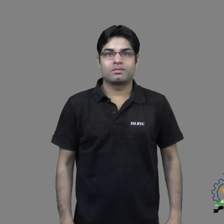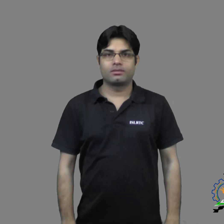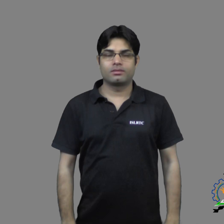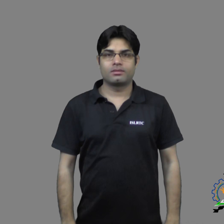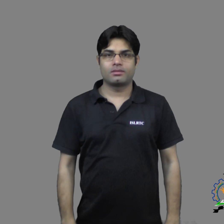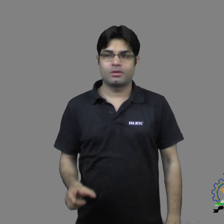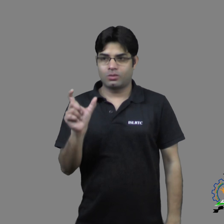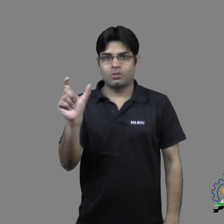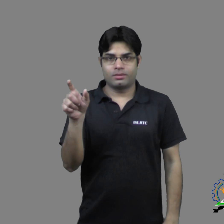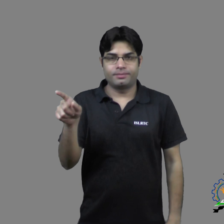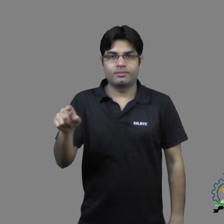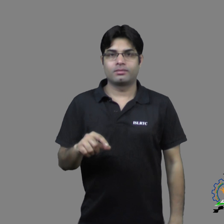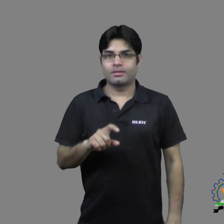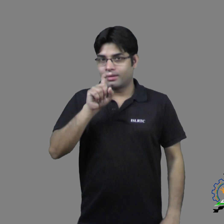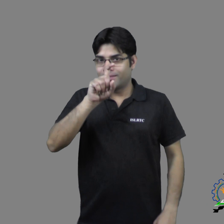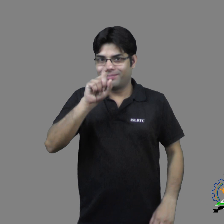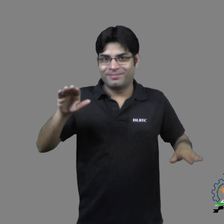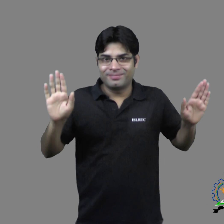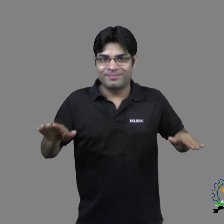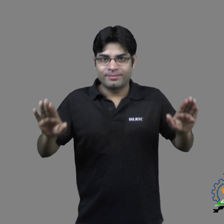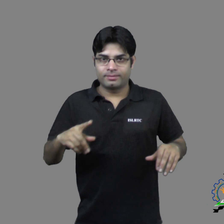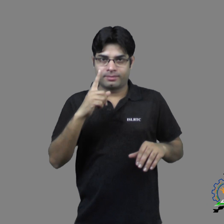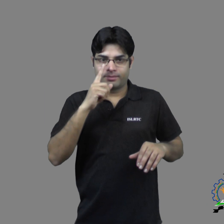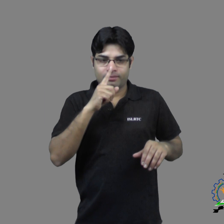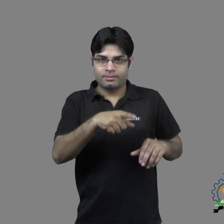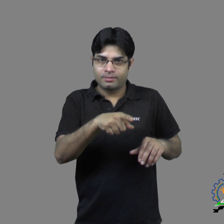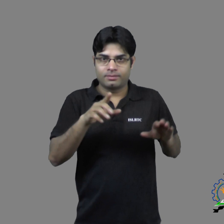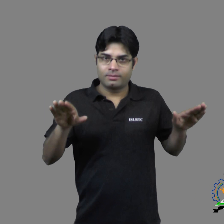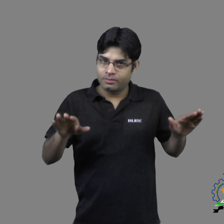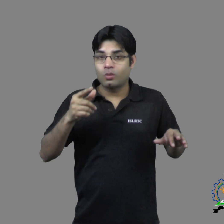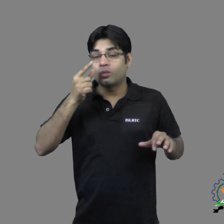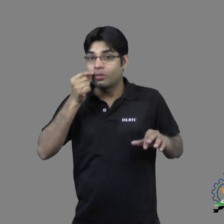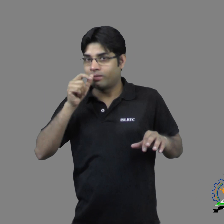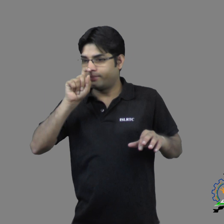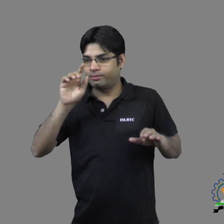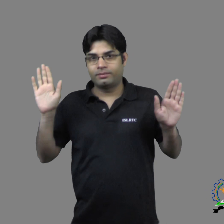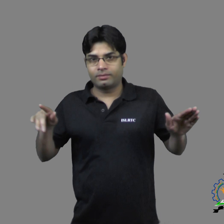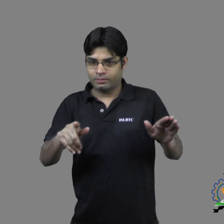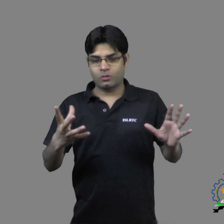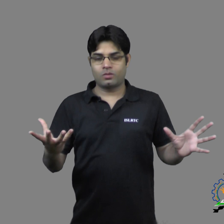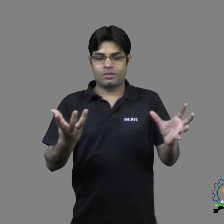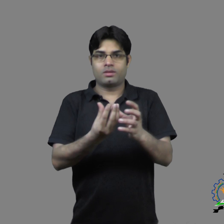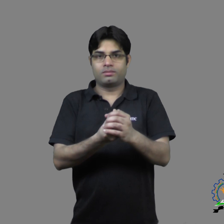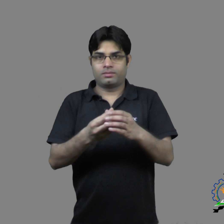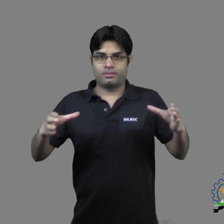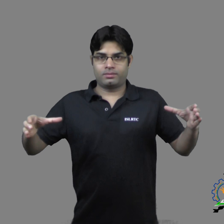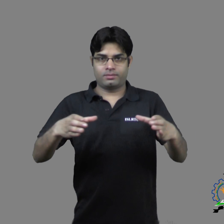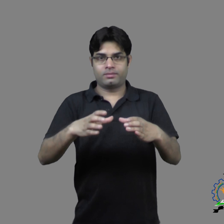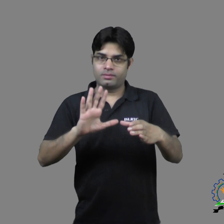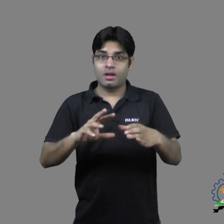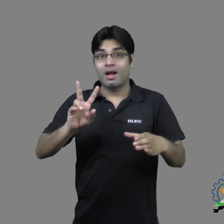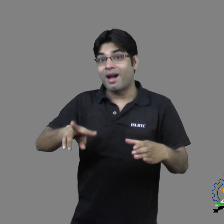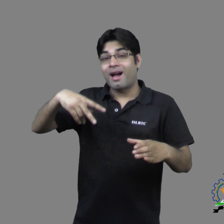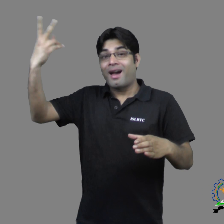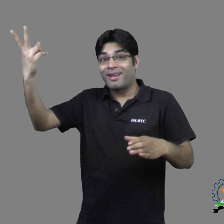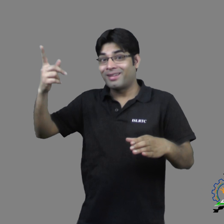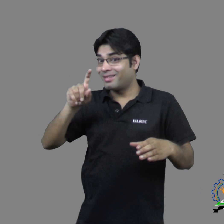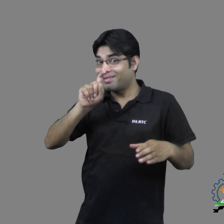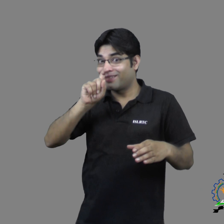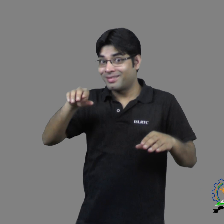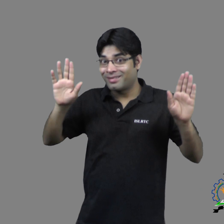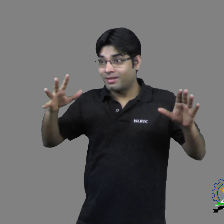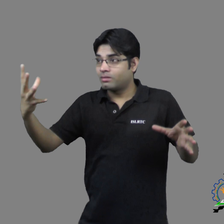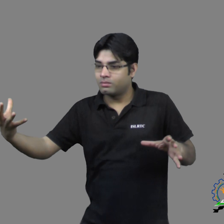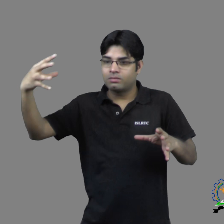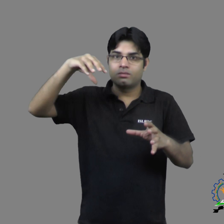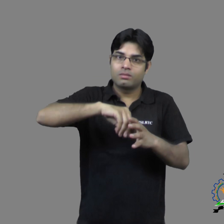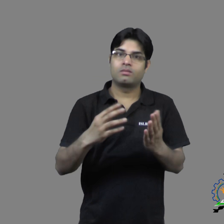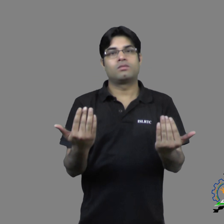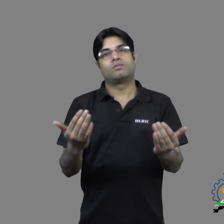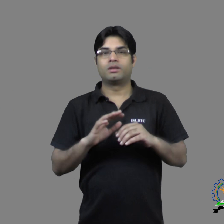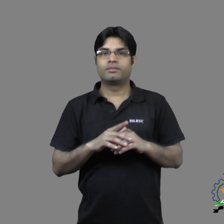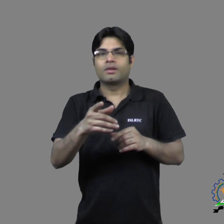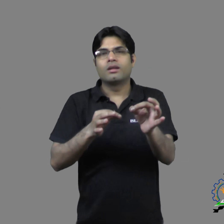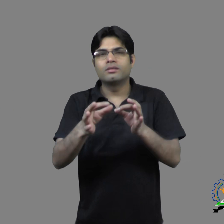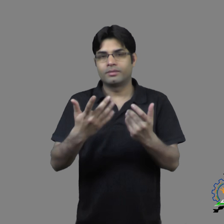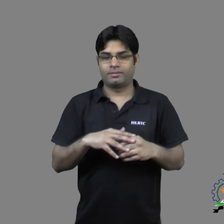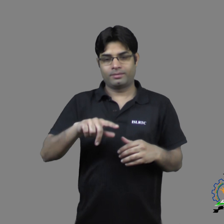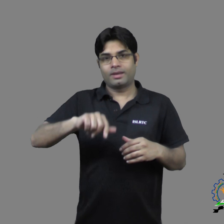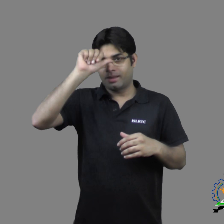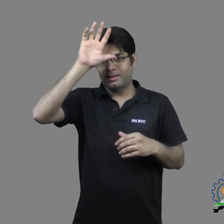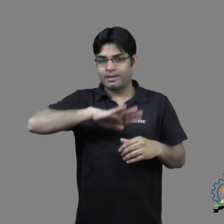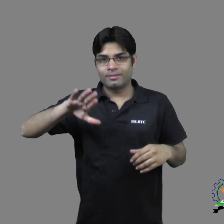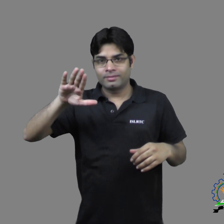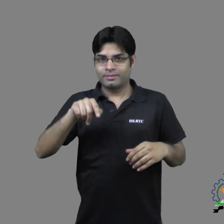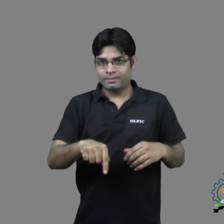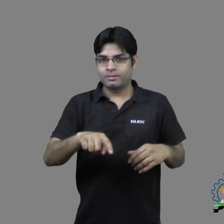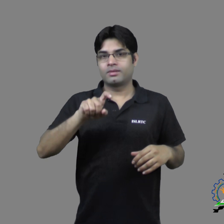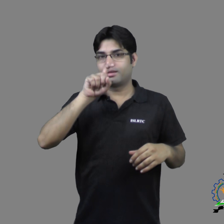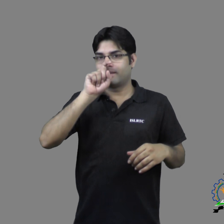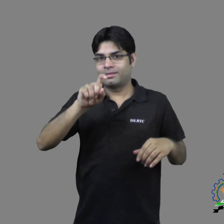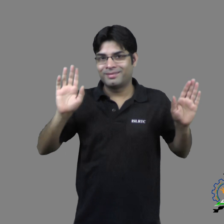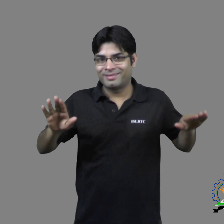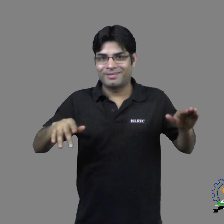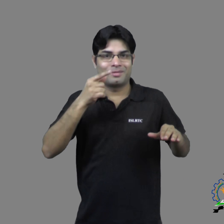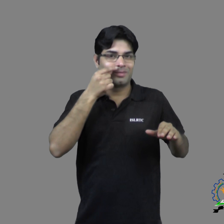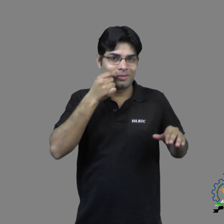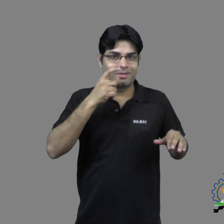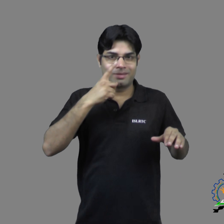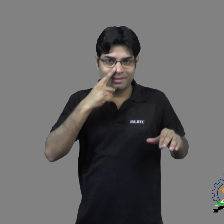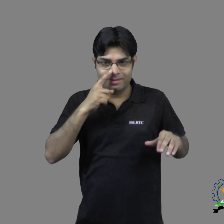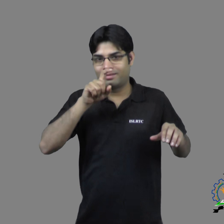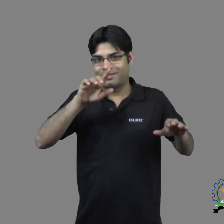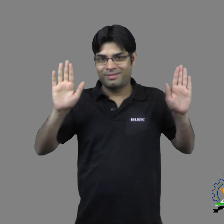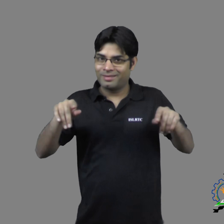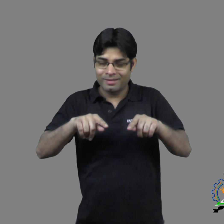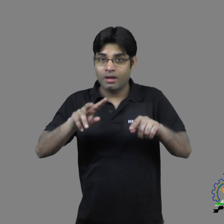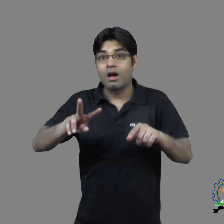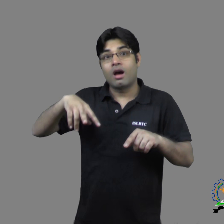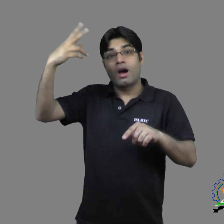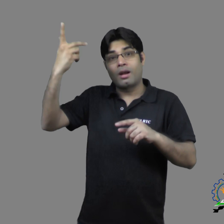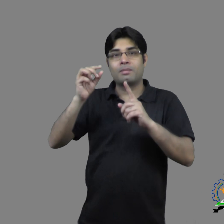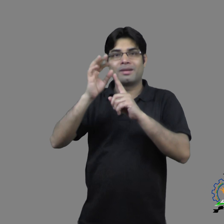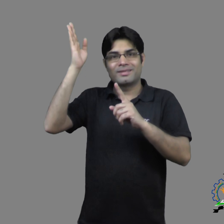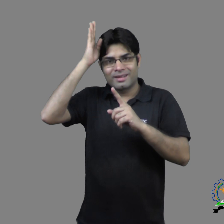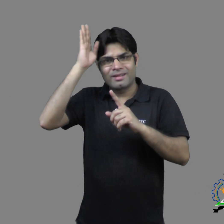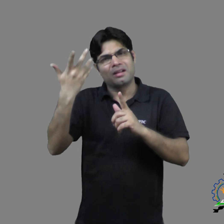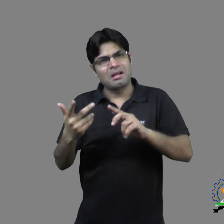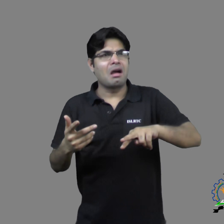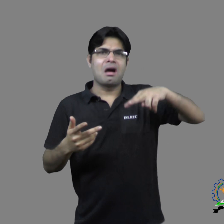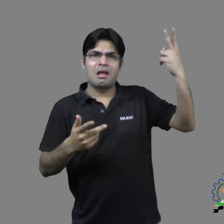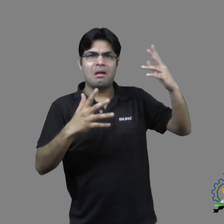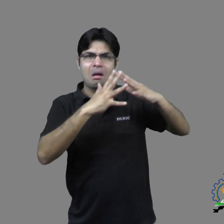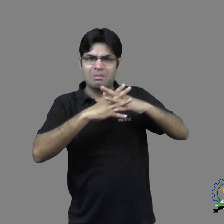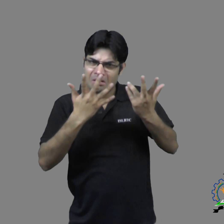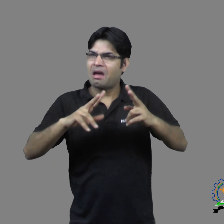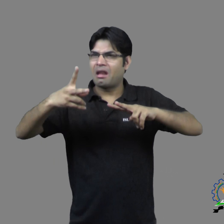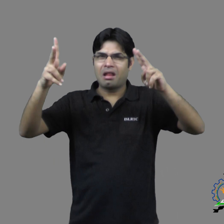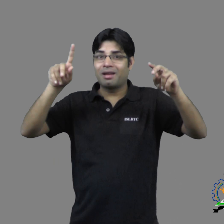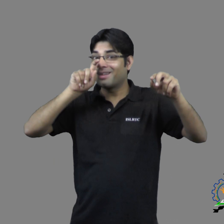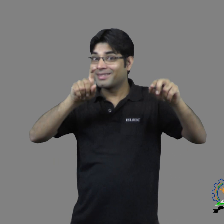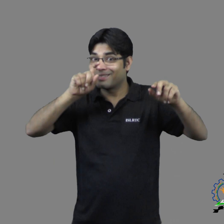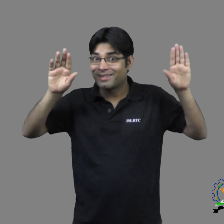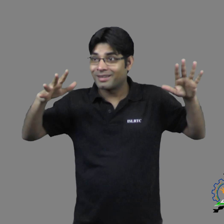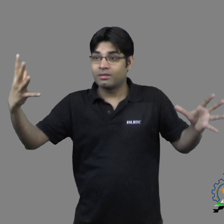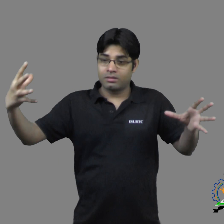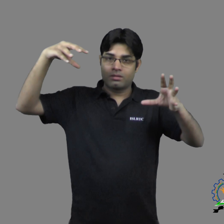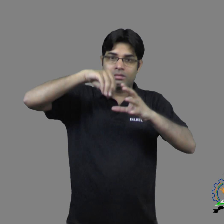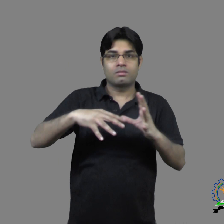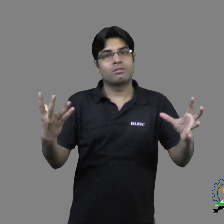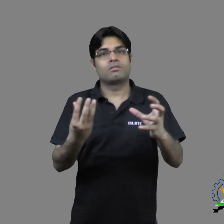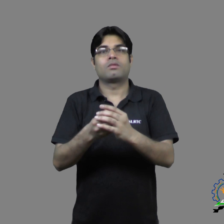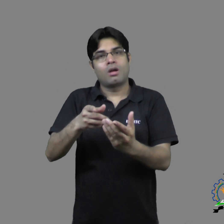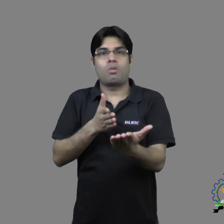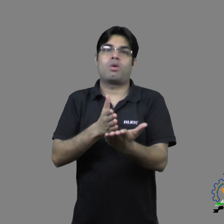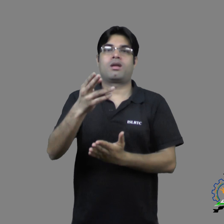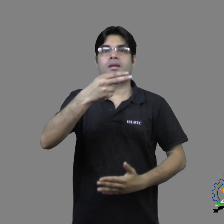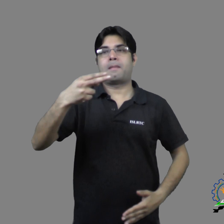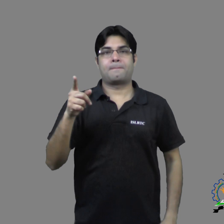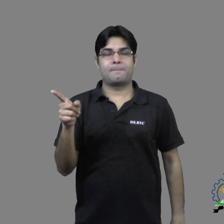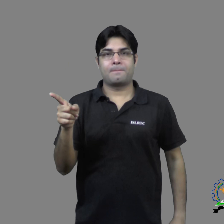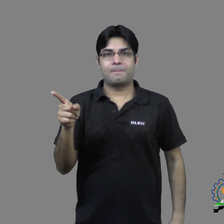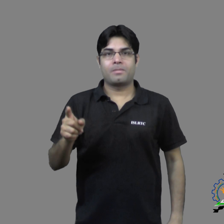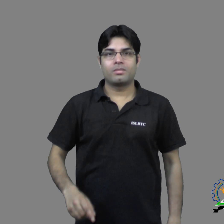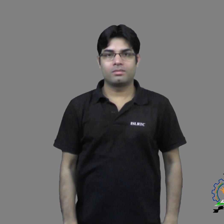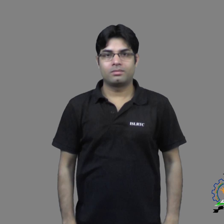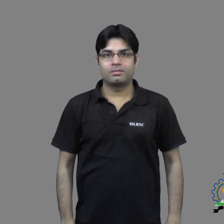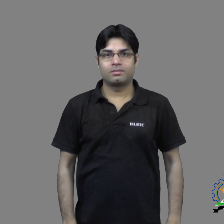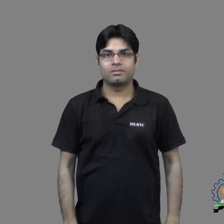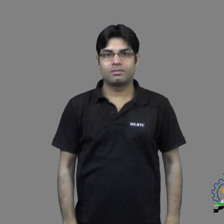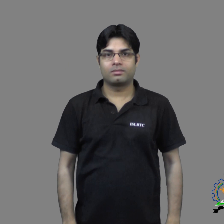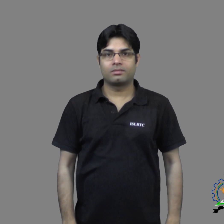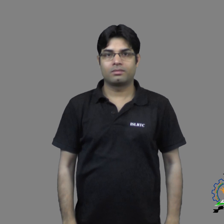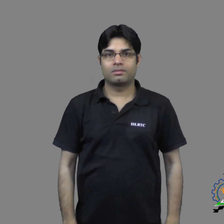Out Crossing